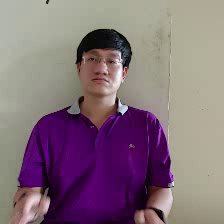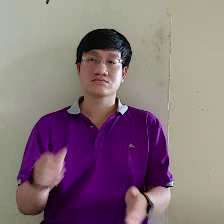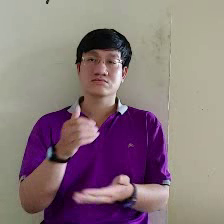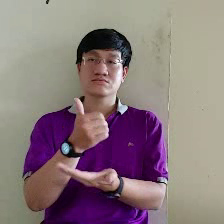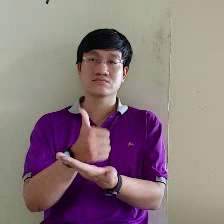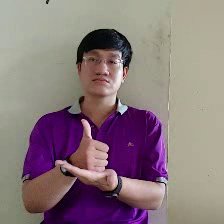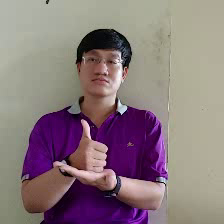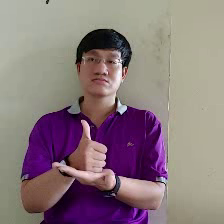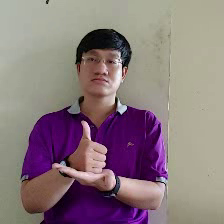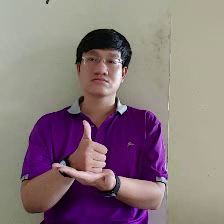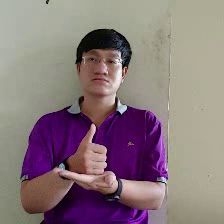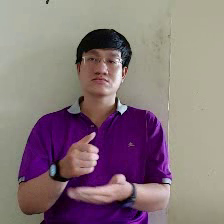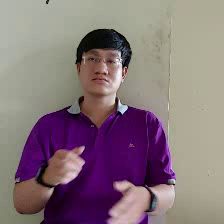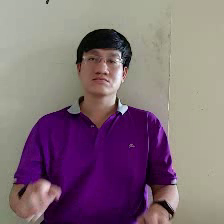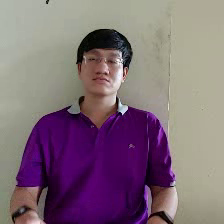Giúp